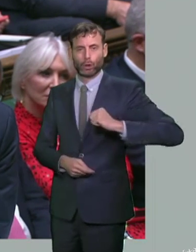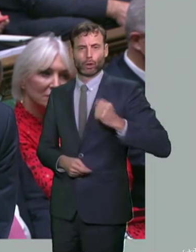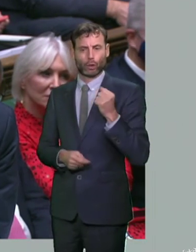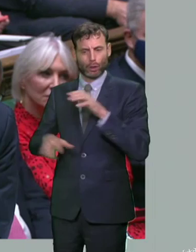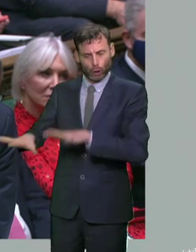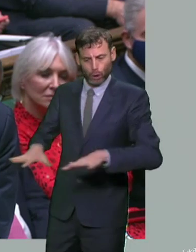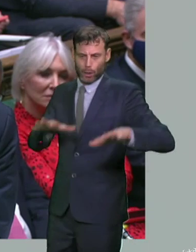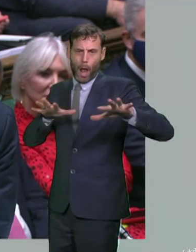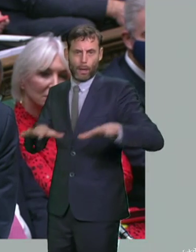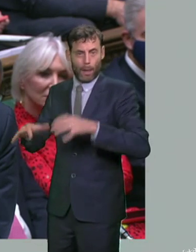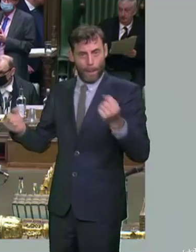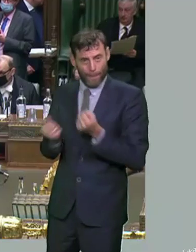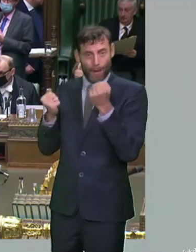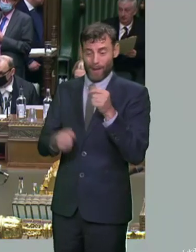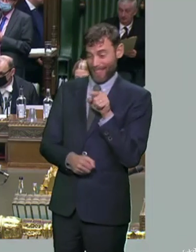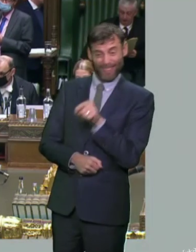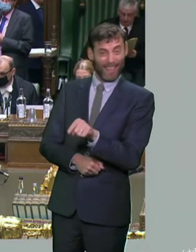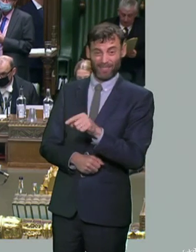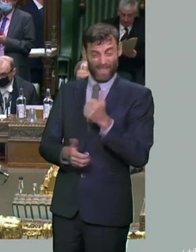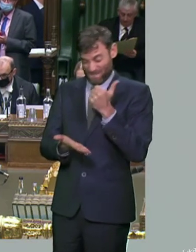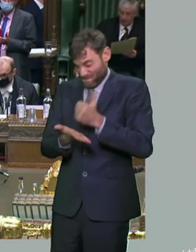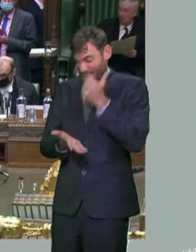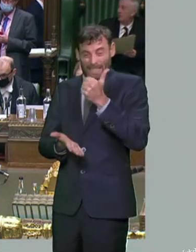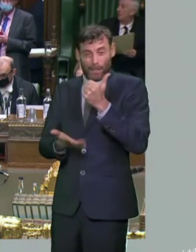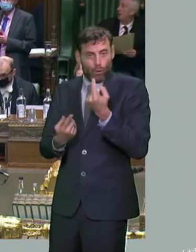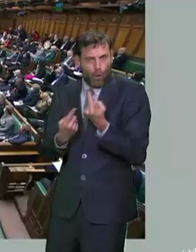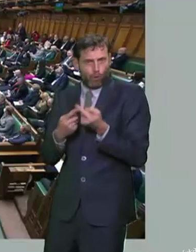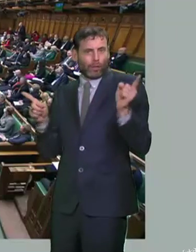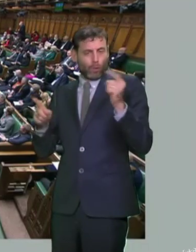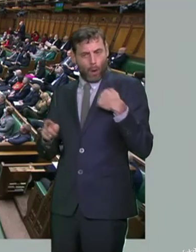What they are doing is fantastic, original and inventive, and we want to support it.